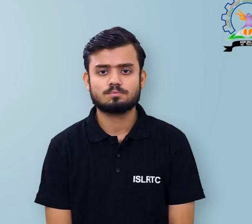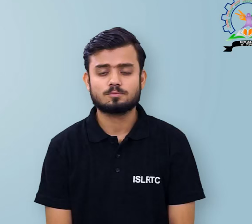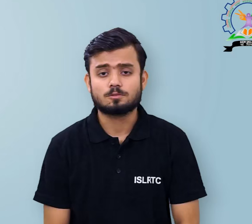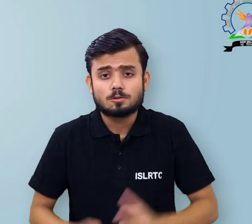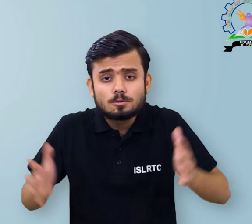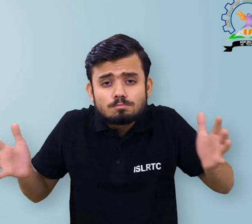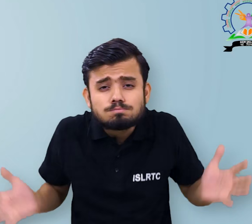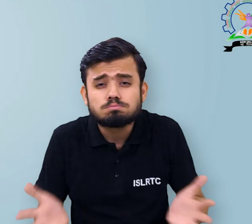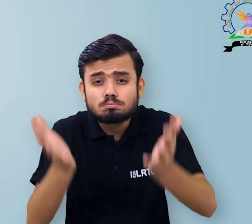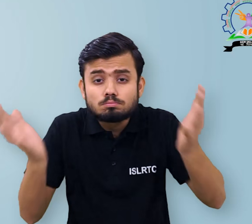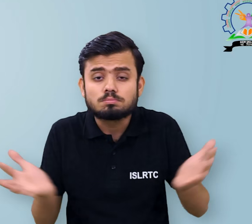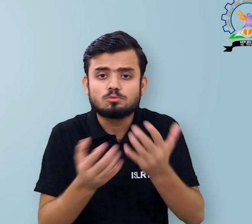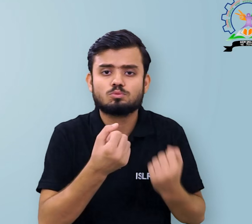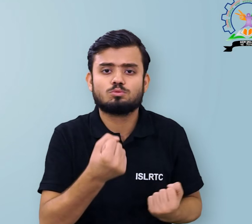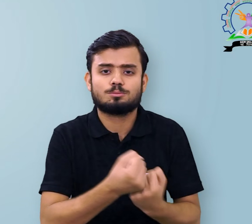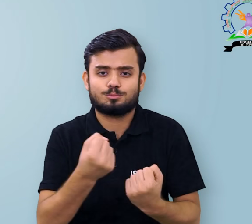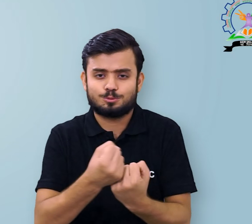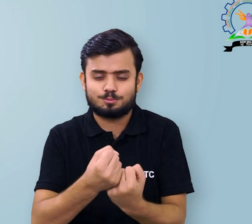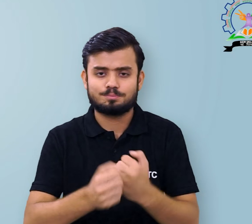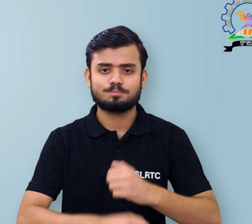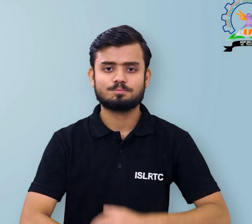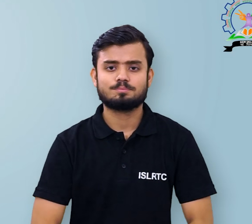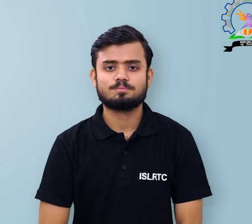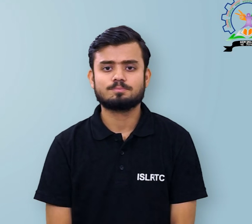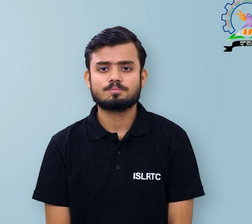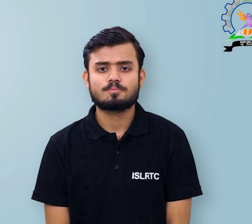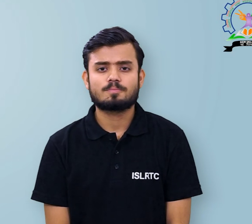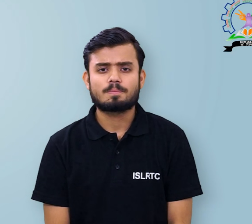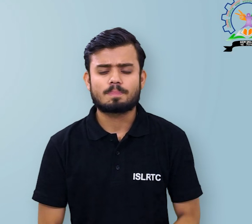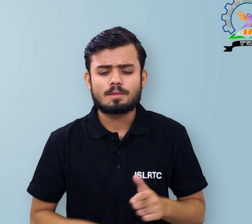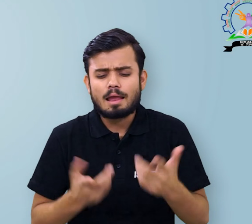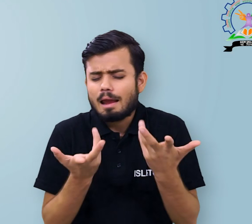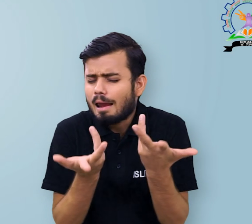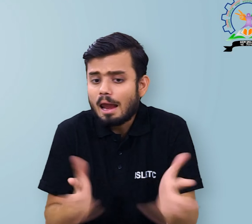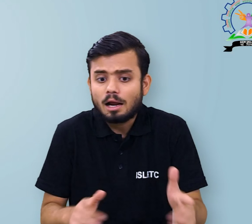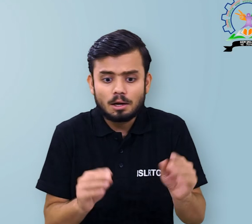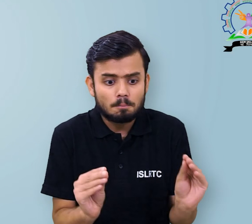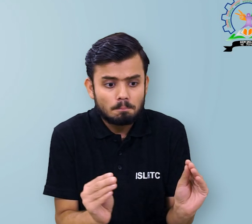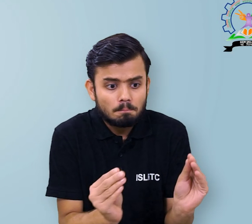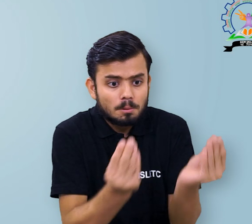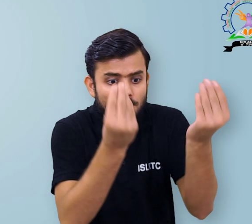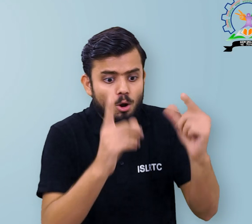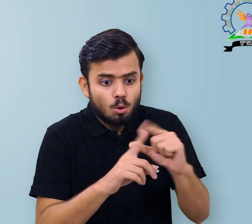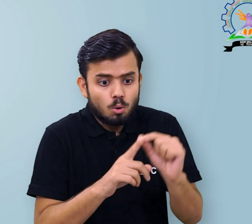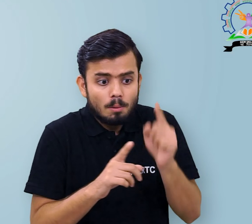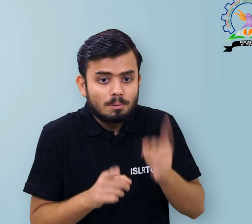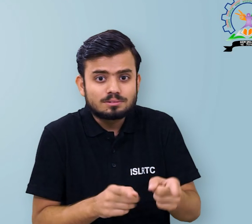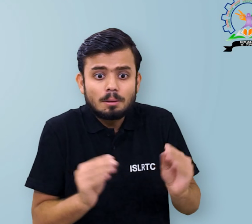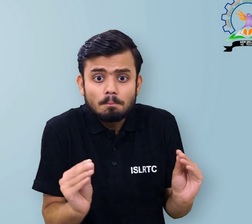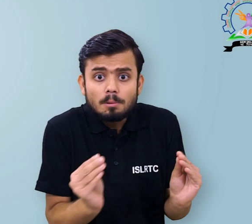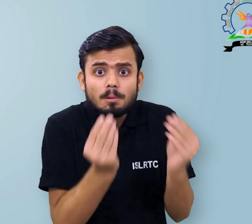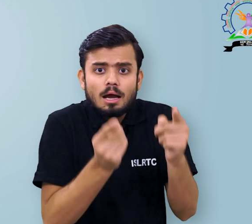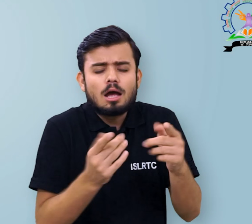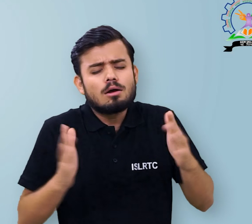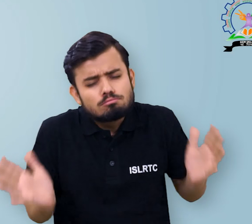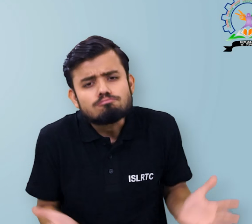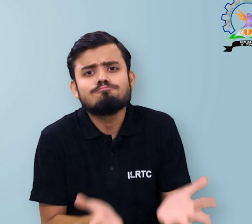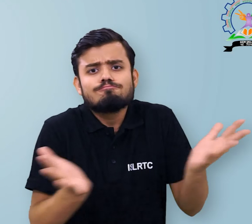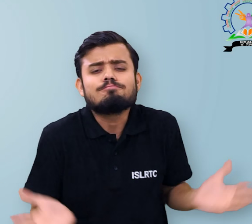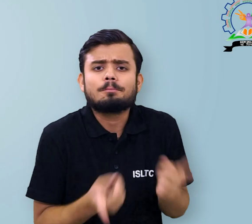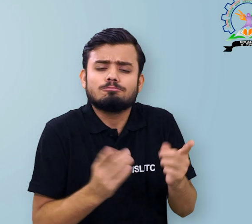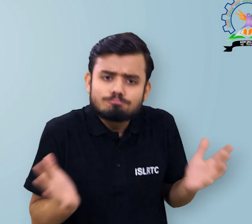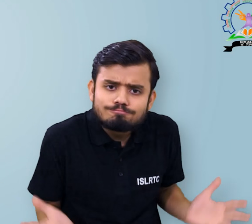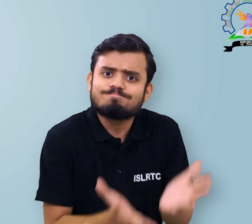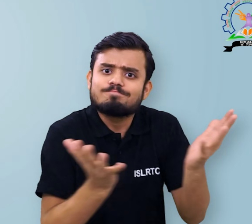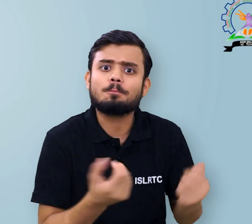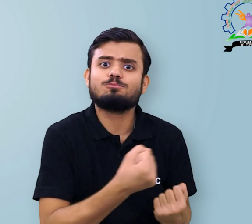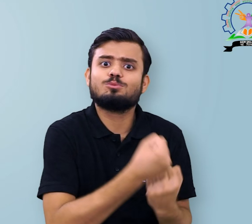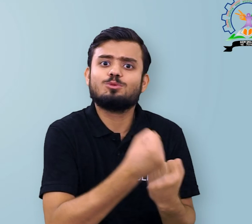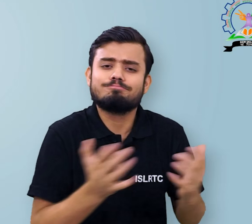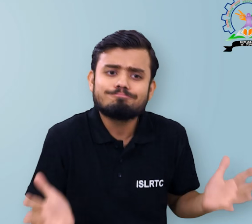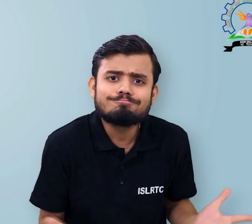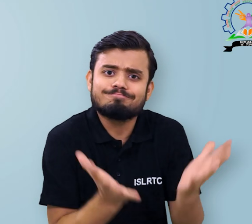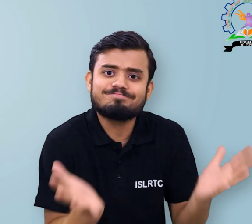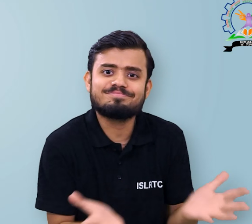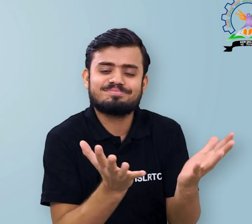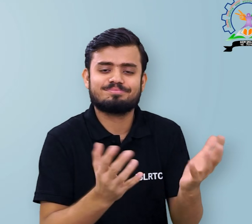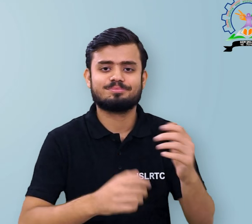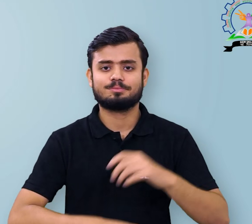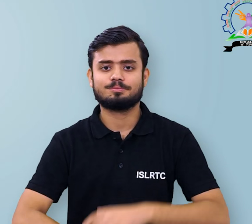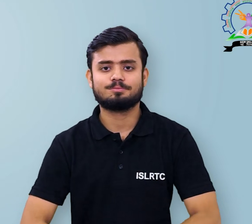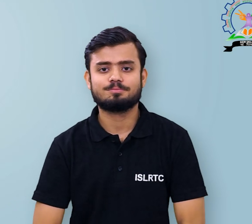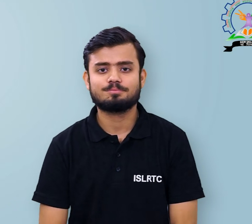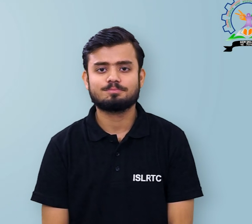Foster To encourage the development of something.